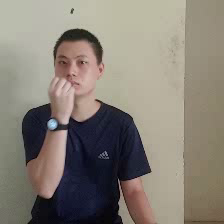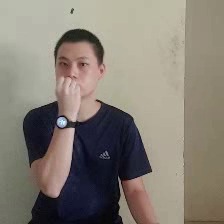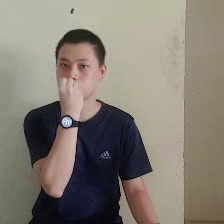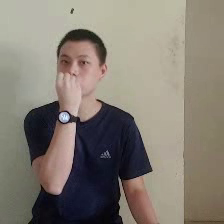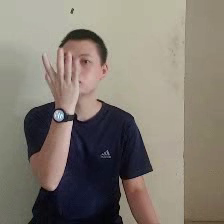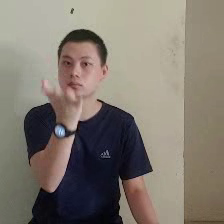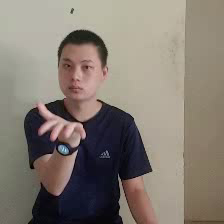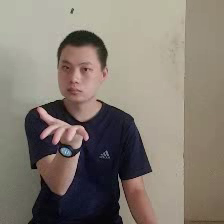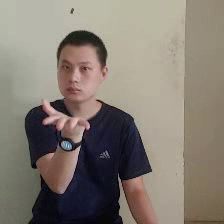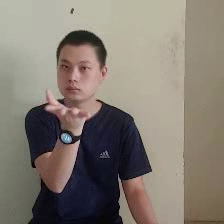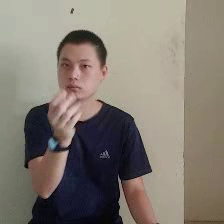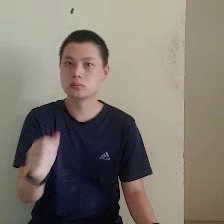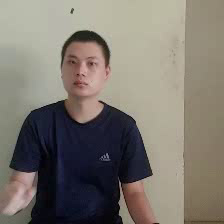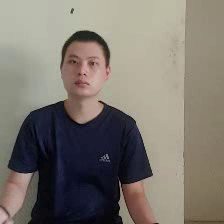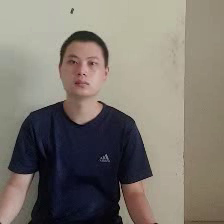Cảm ơn